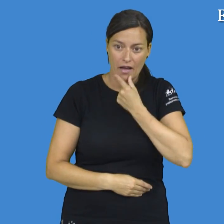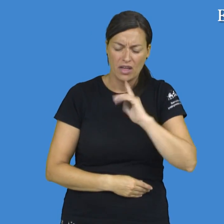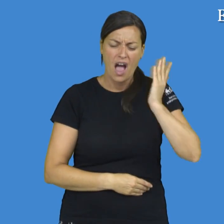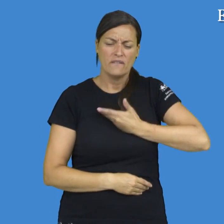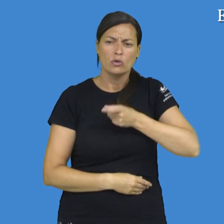afectar